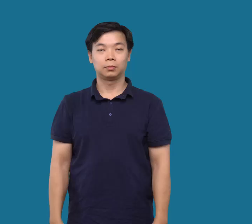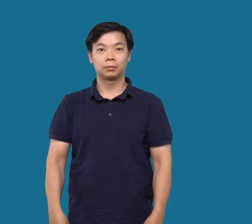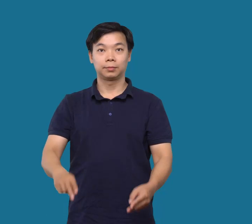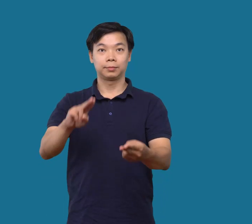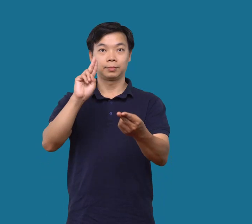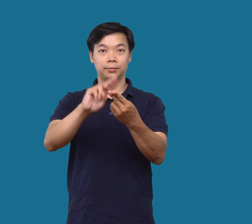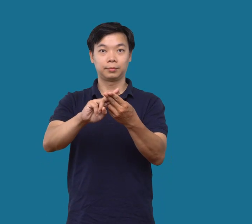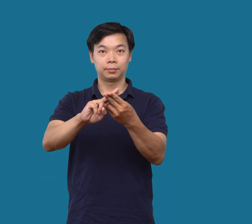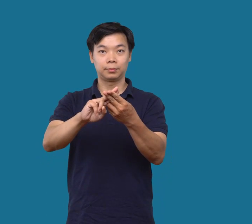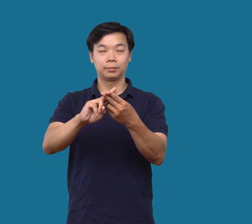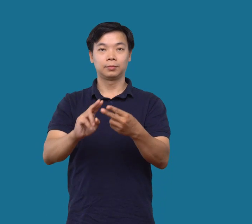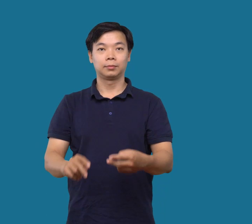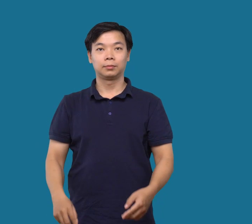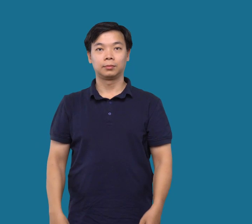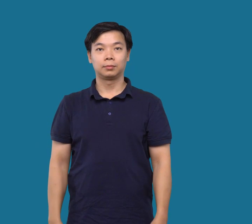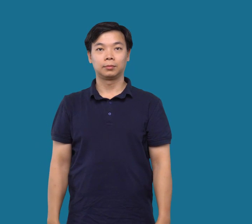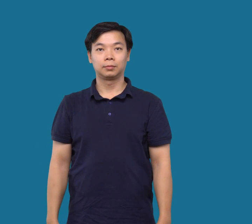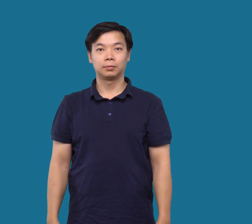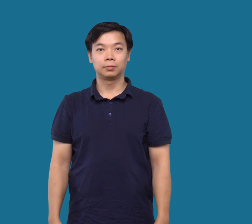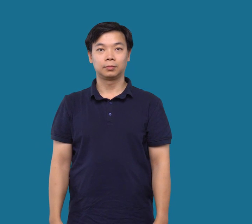nhân (Toán học)